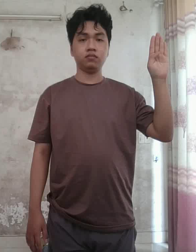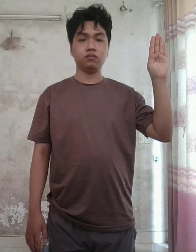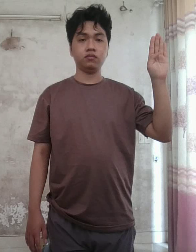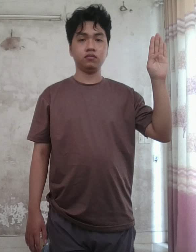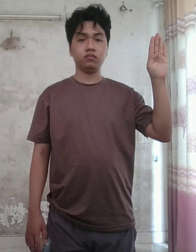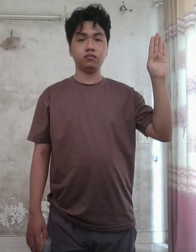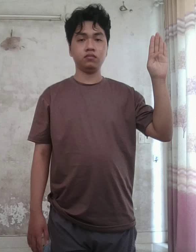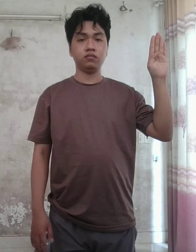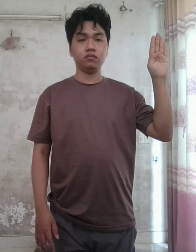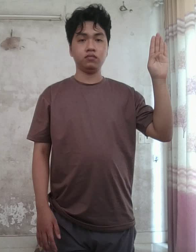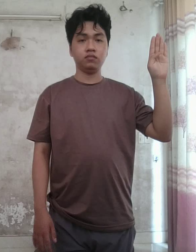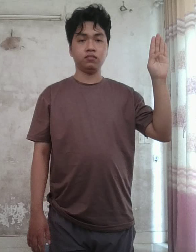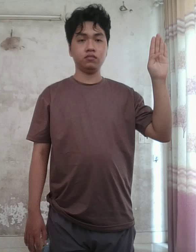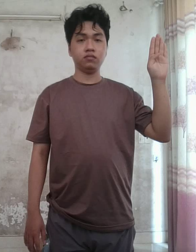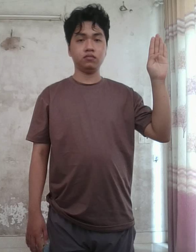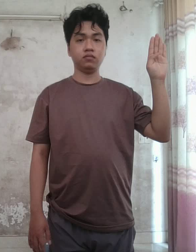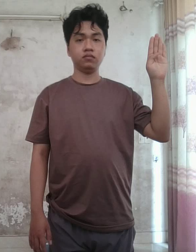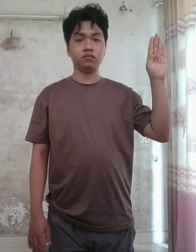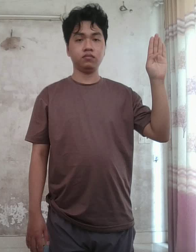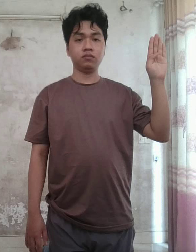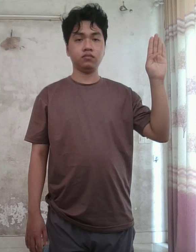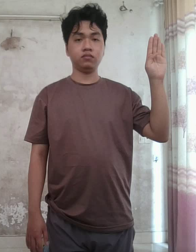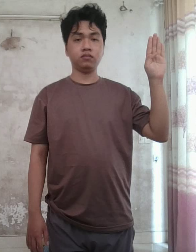b